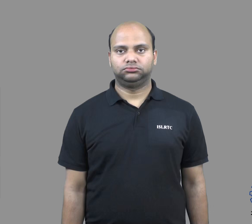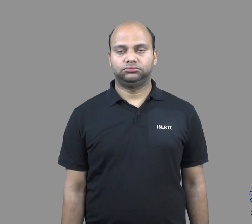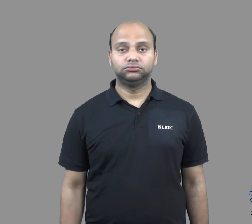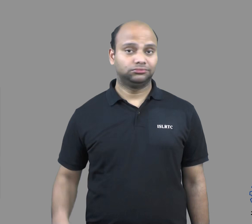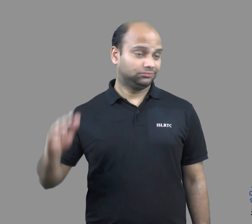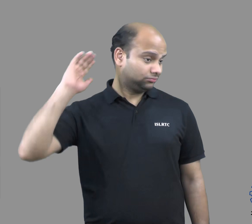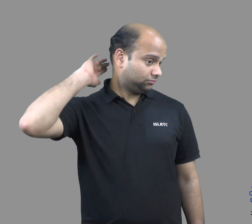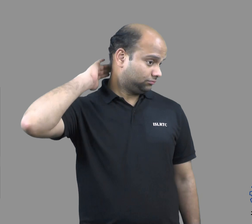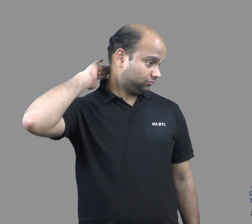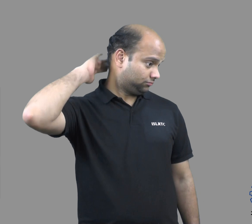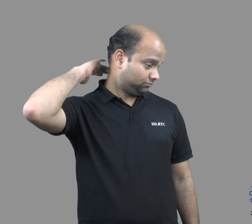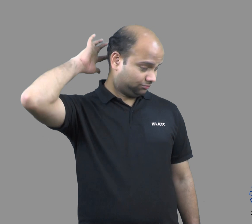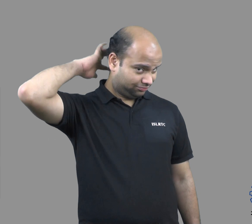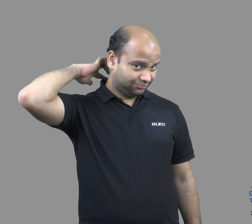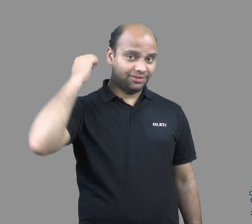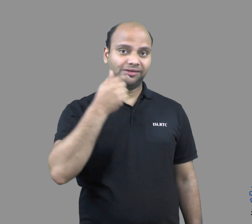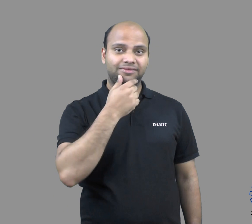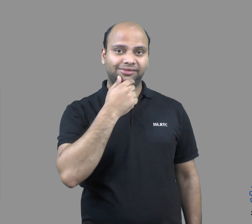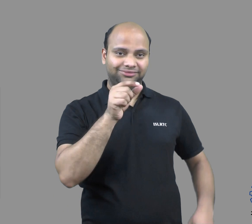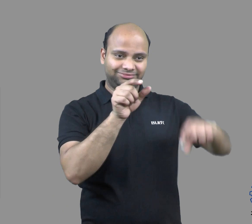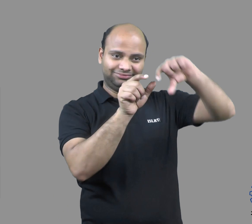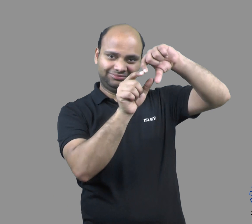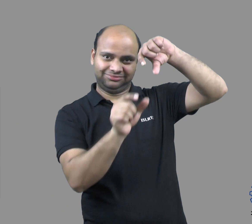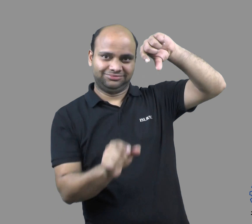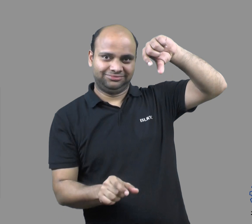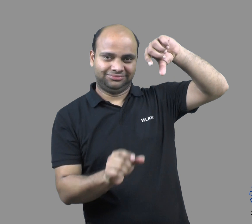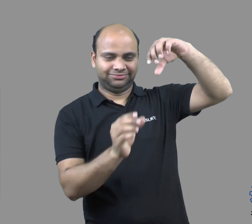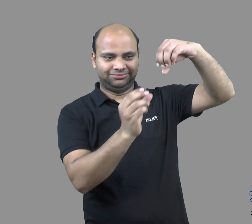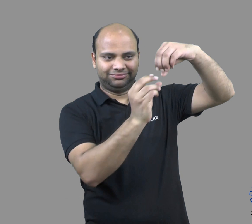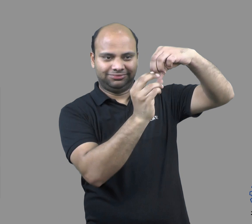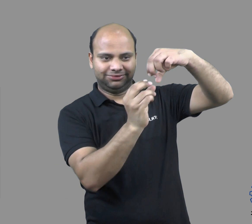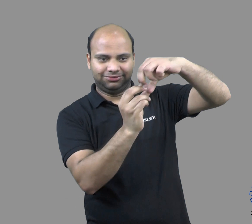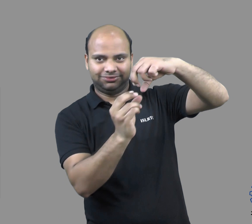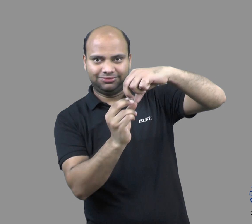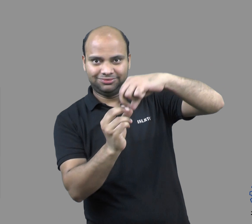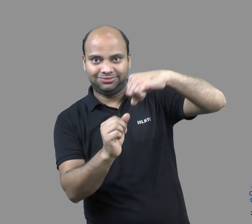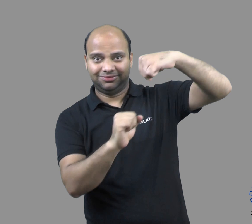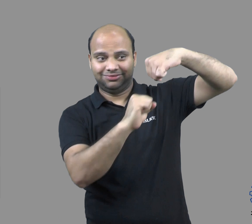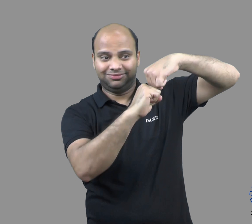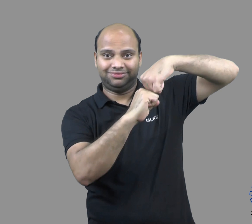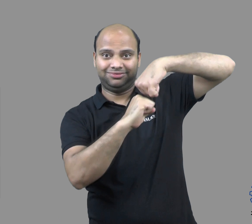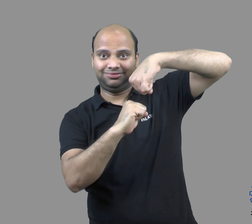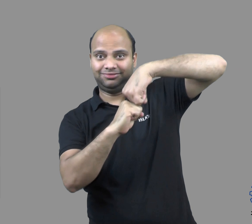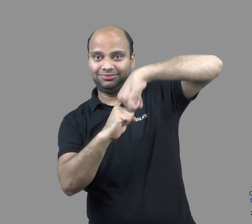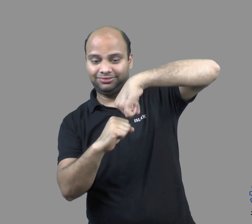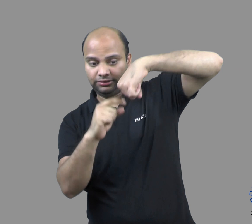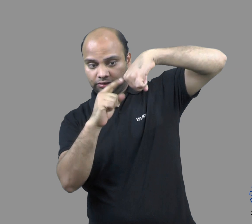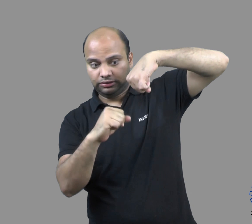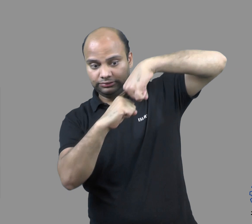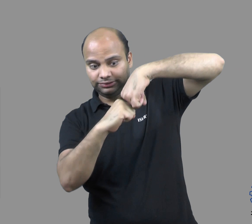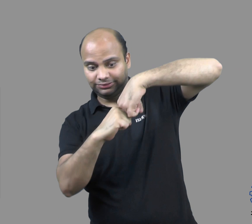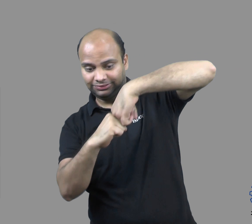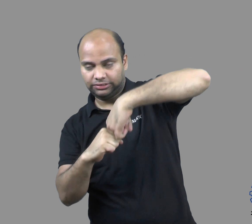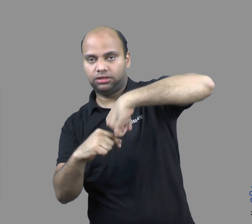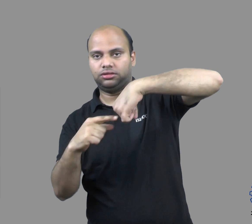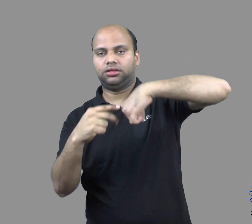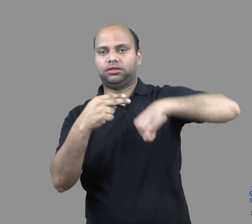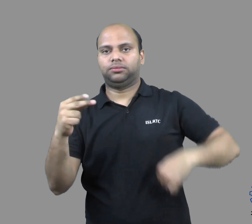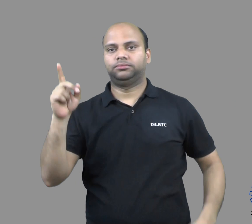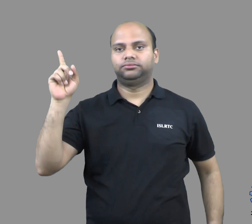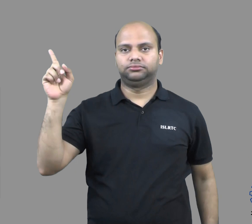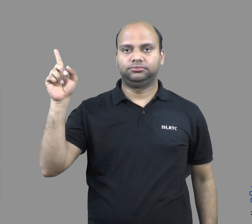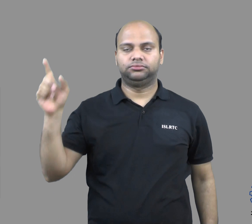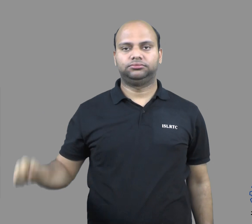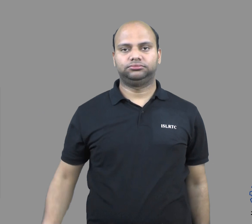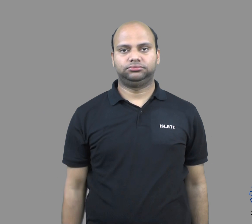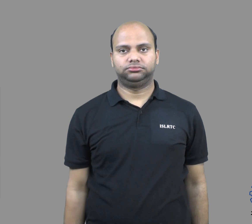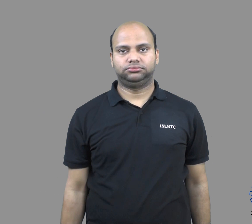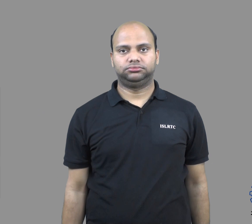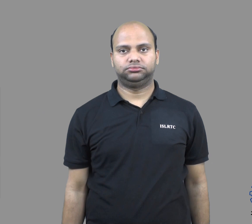Vertebra